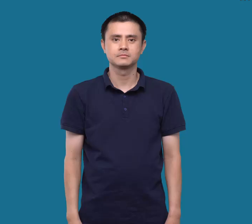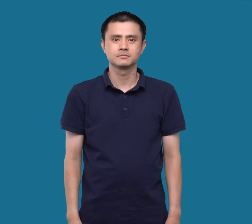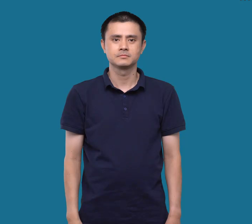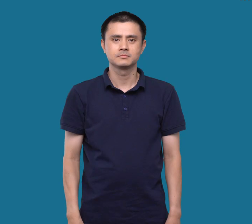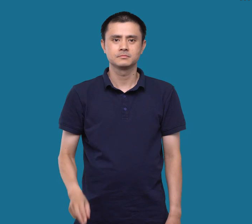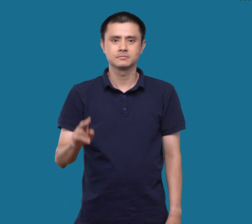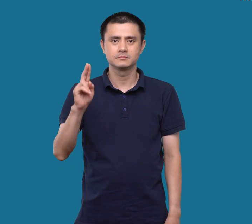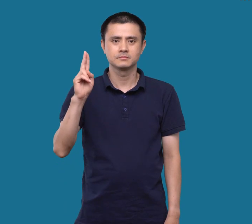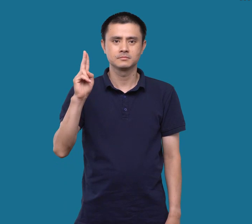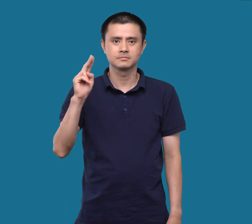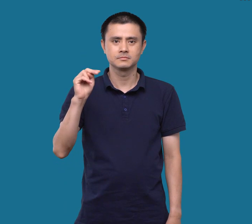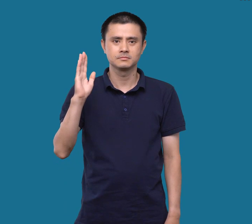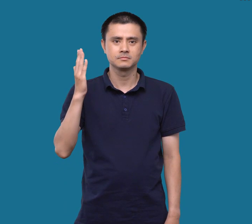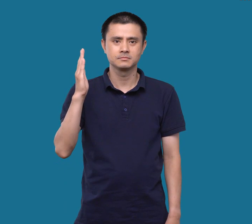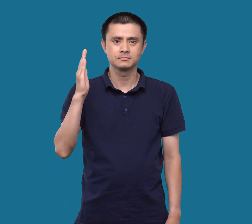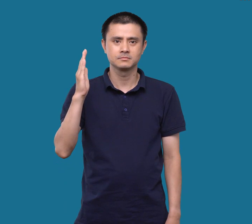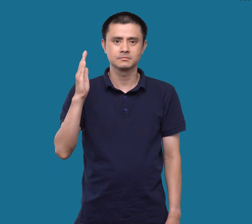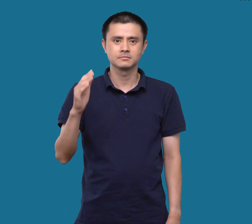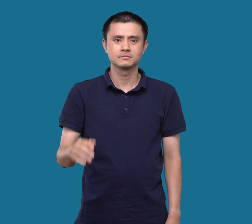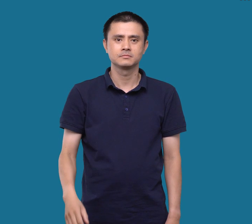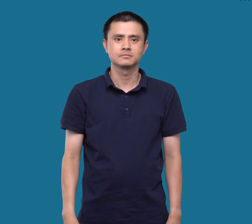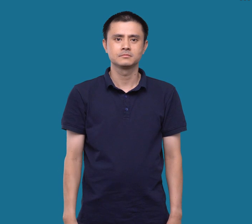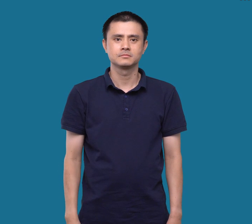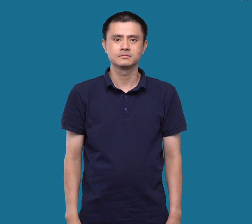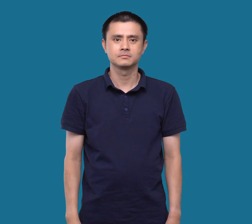màu xanh lá cây